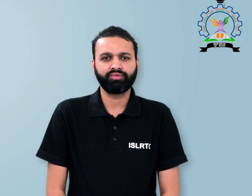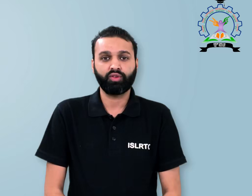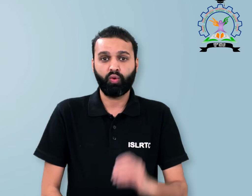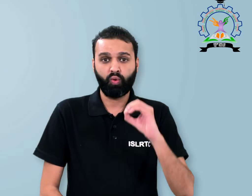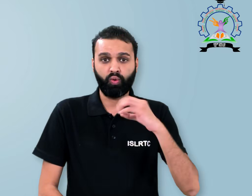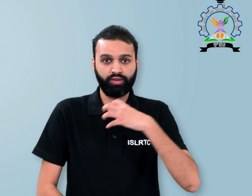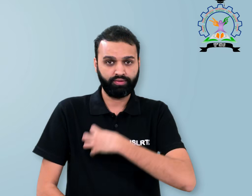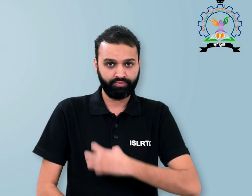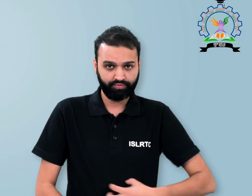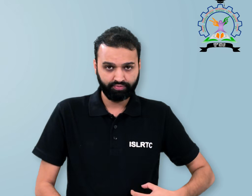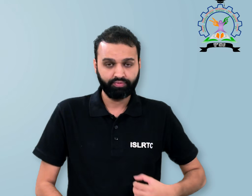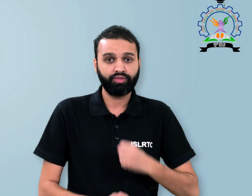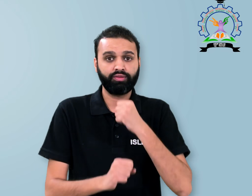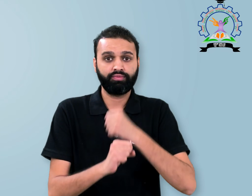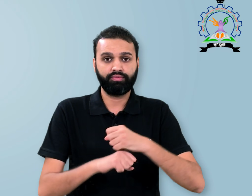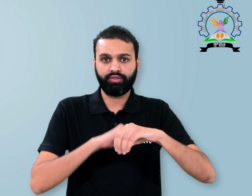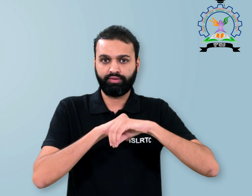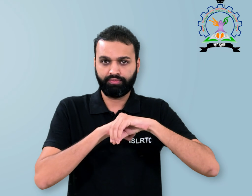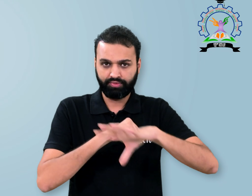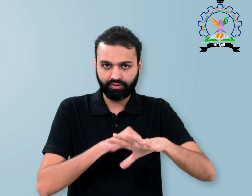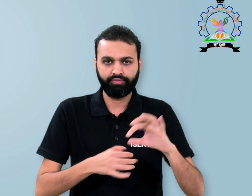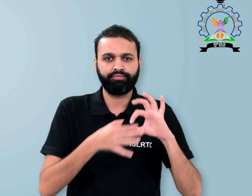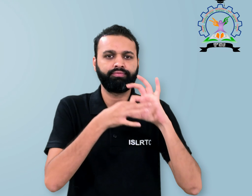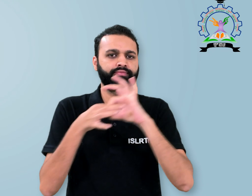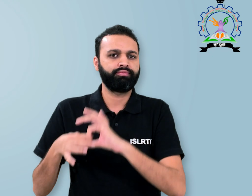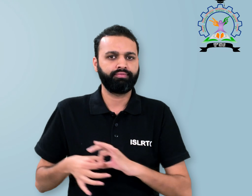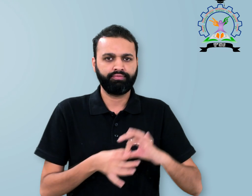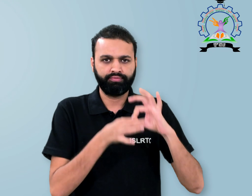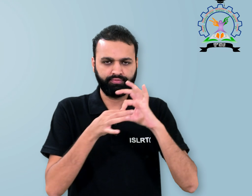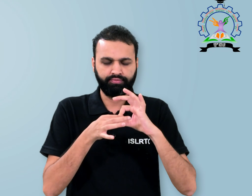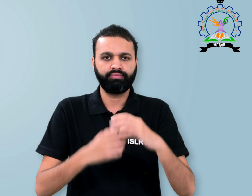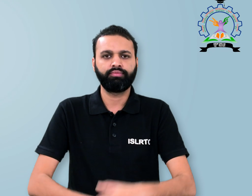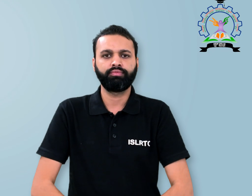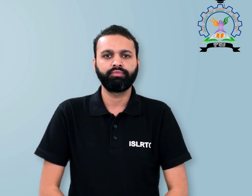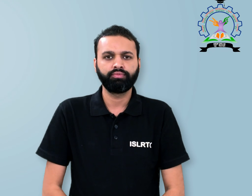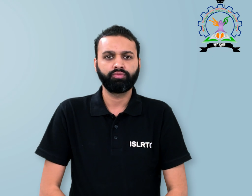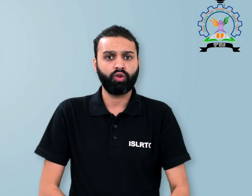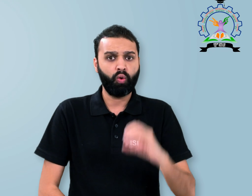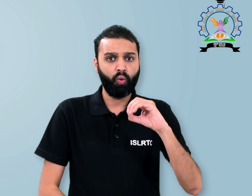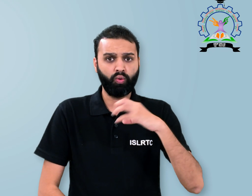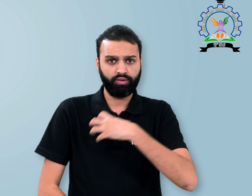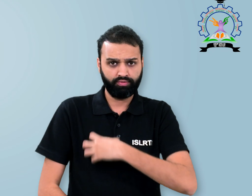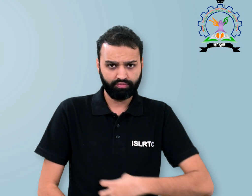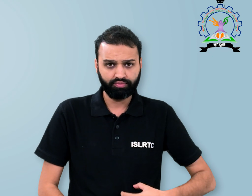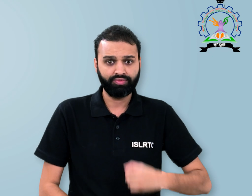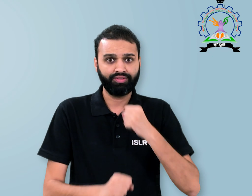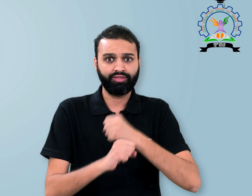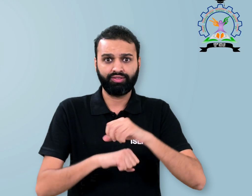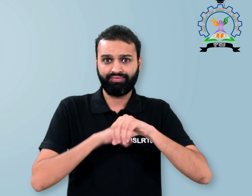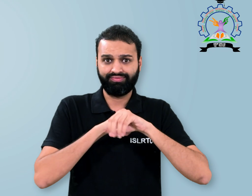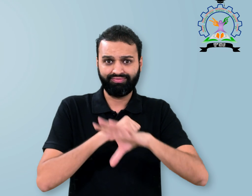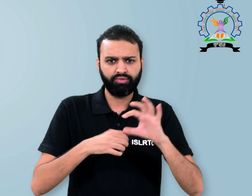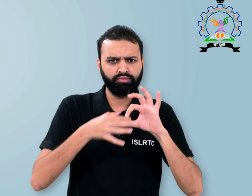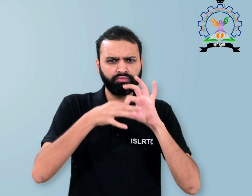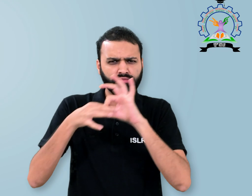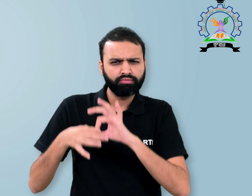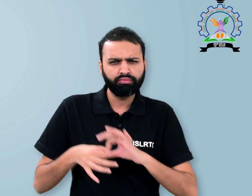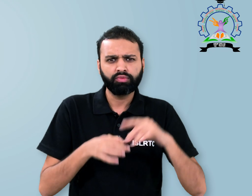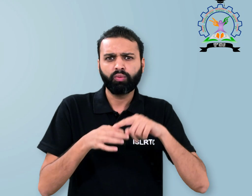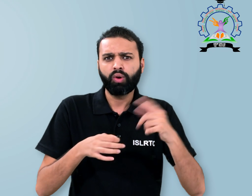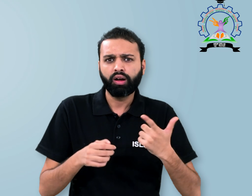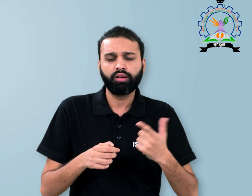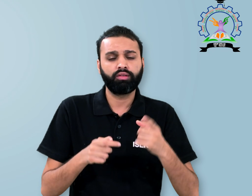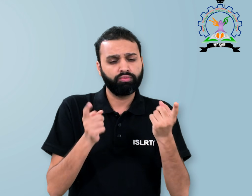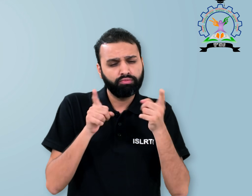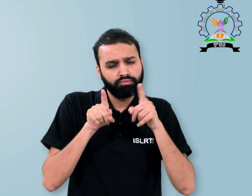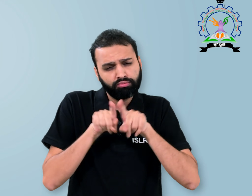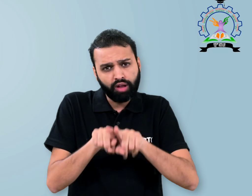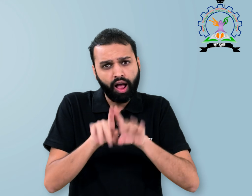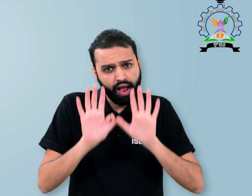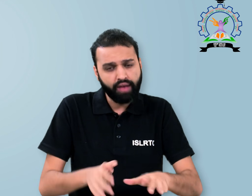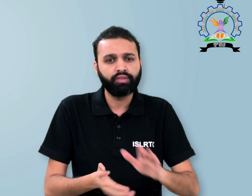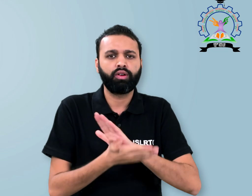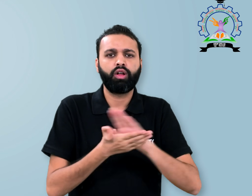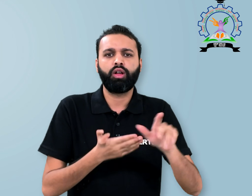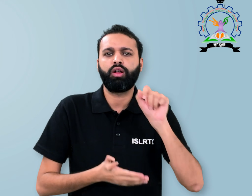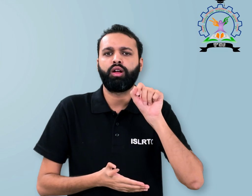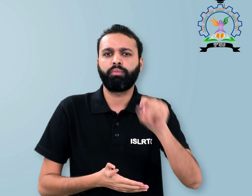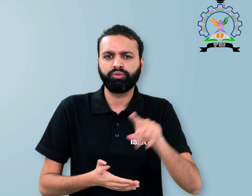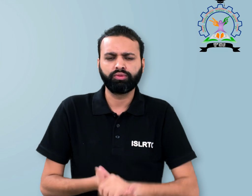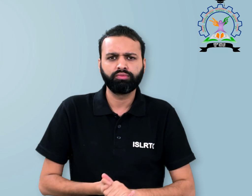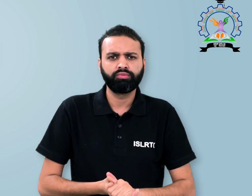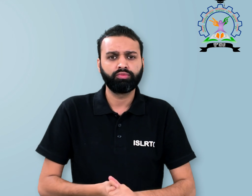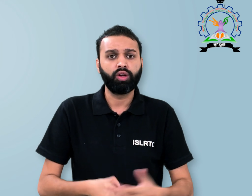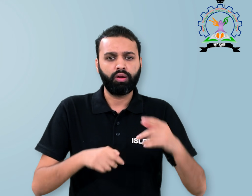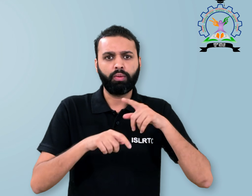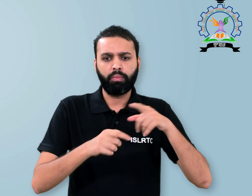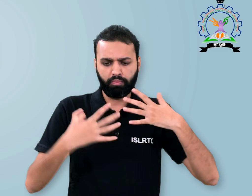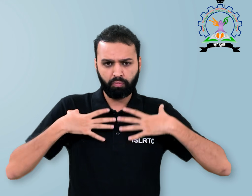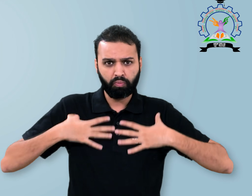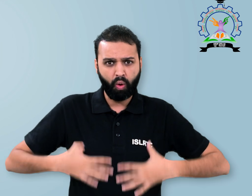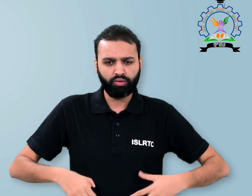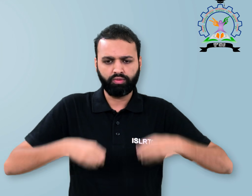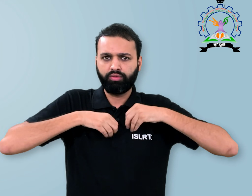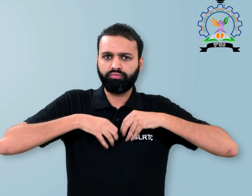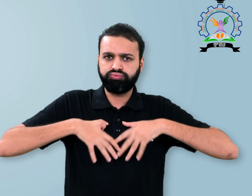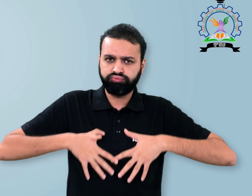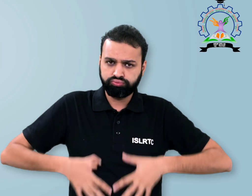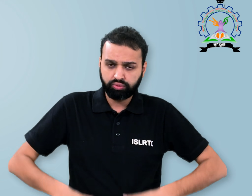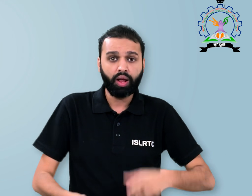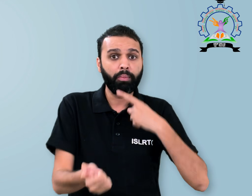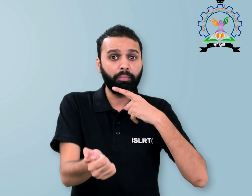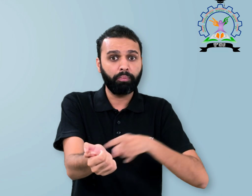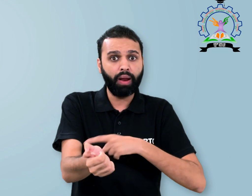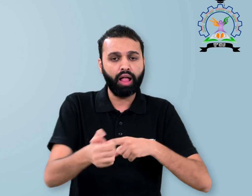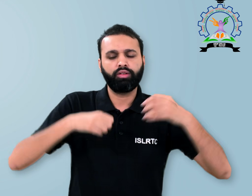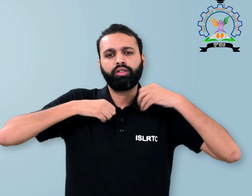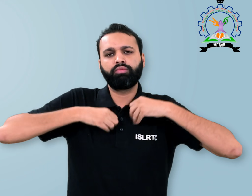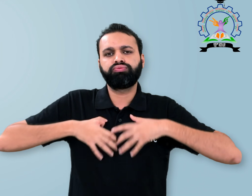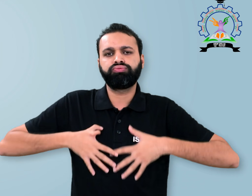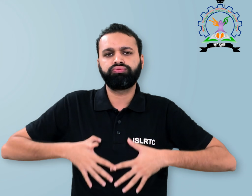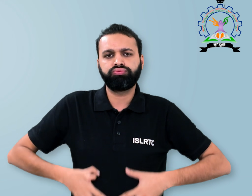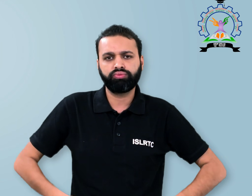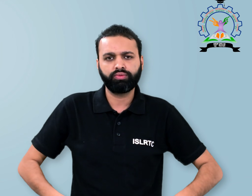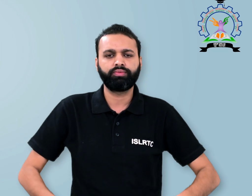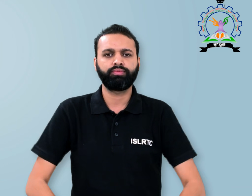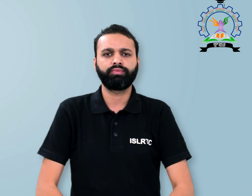Endocrine System Endocrine system is a group of glands and organs that makes hormones that are released directly into the blood and travel to tissues and organs all over the body.